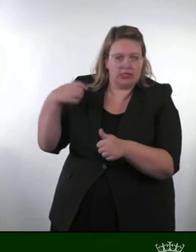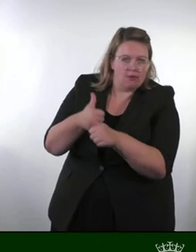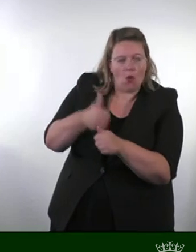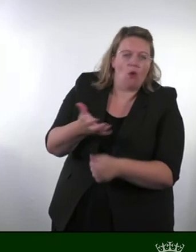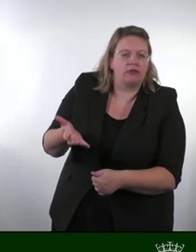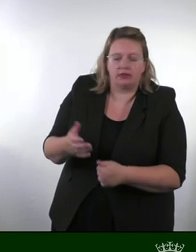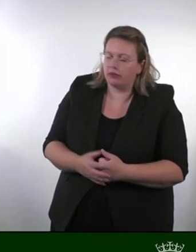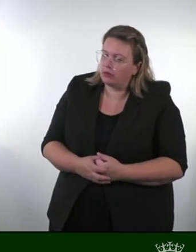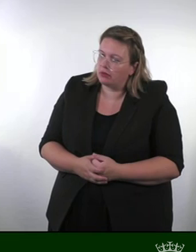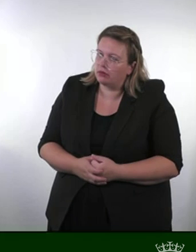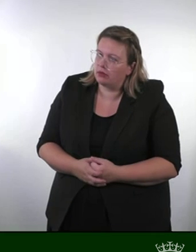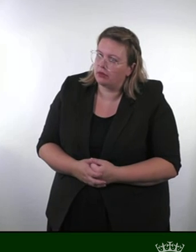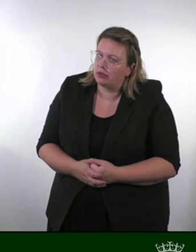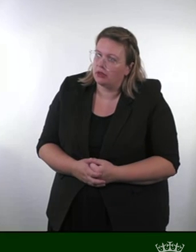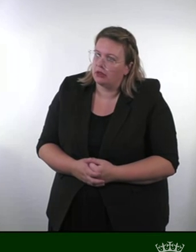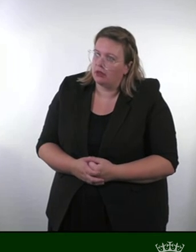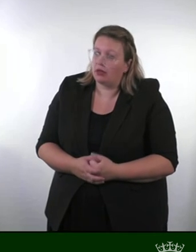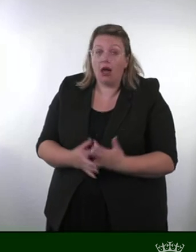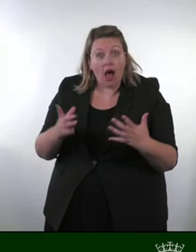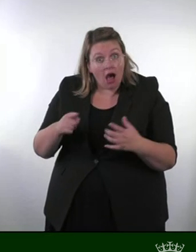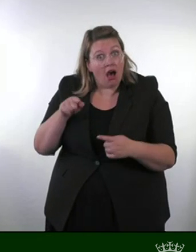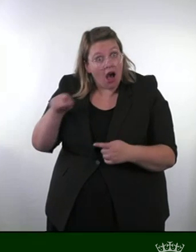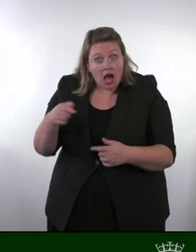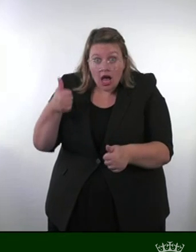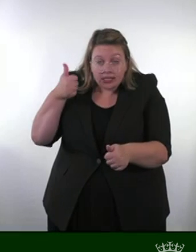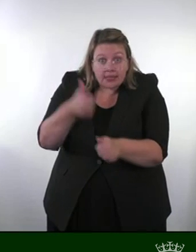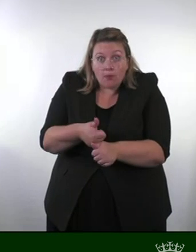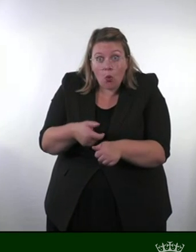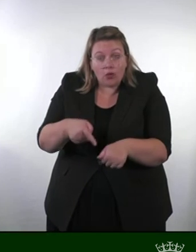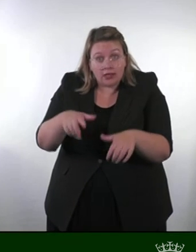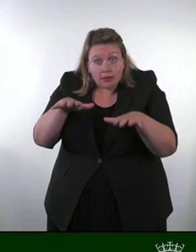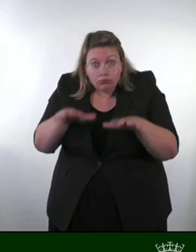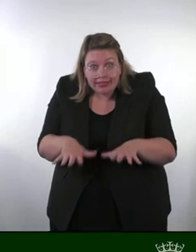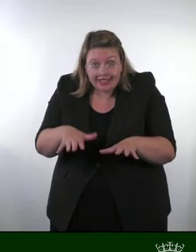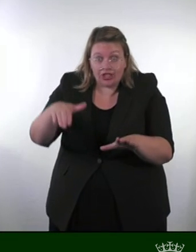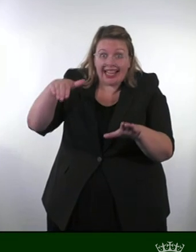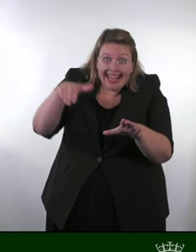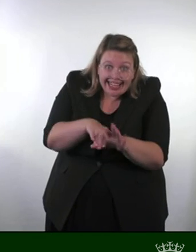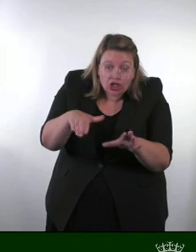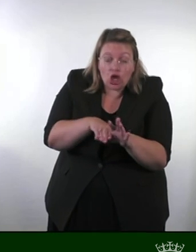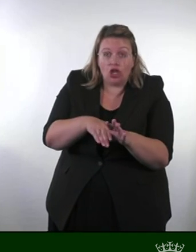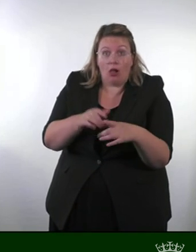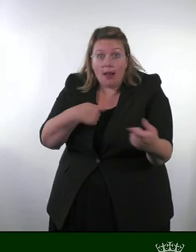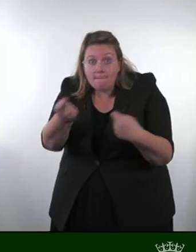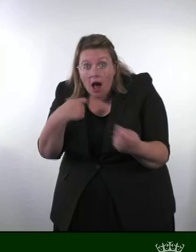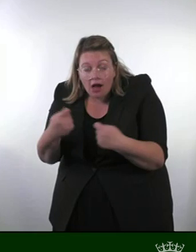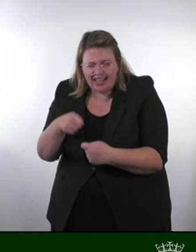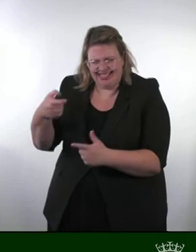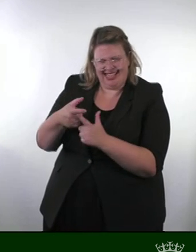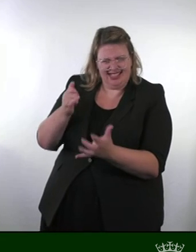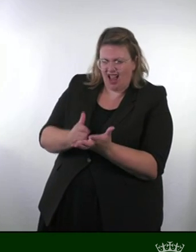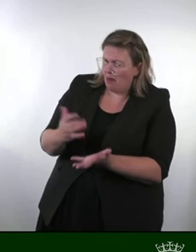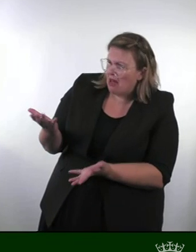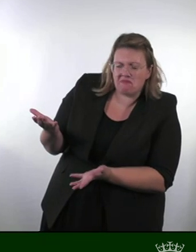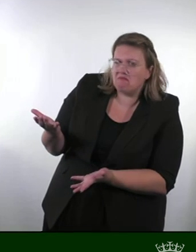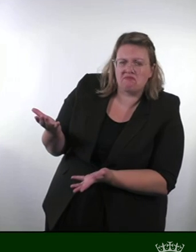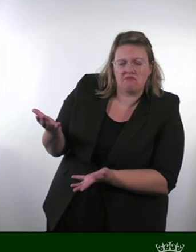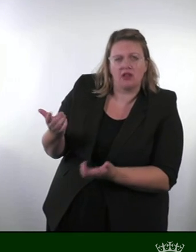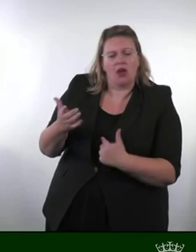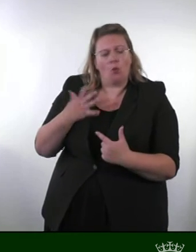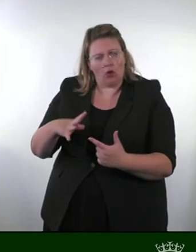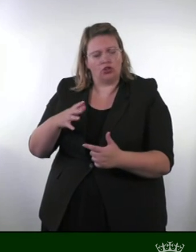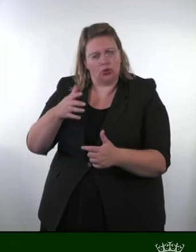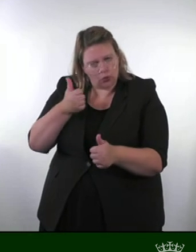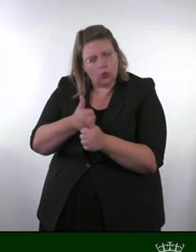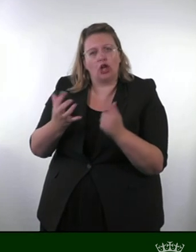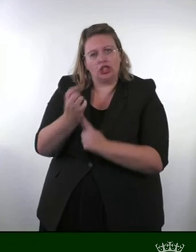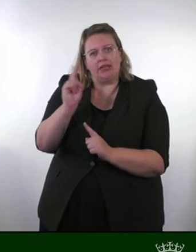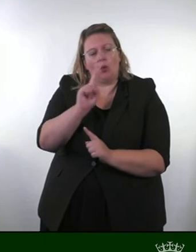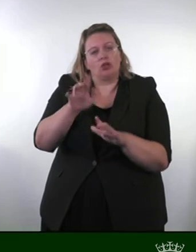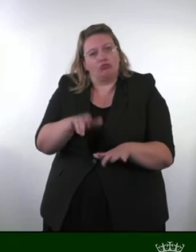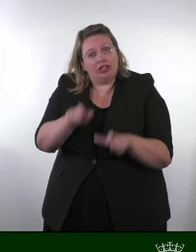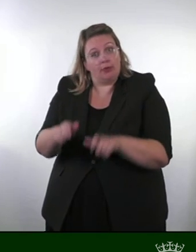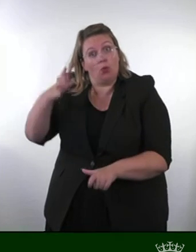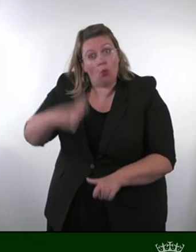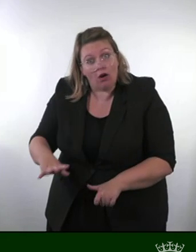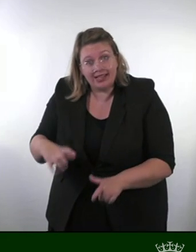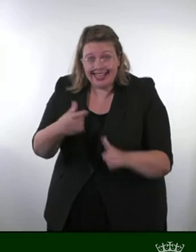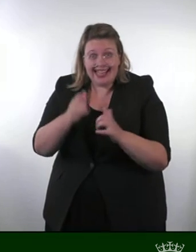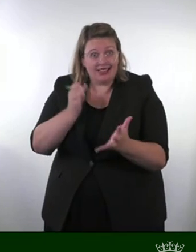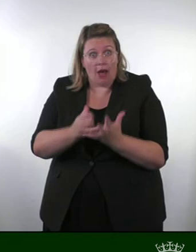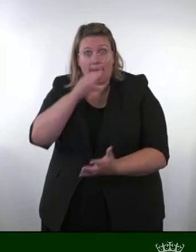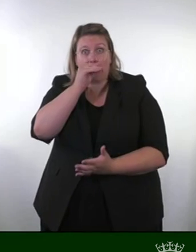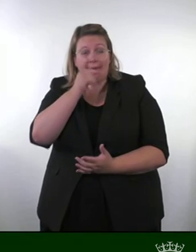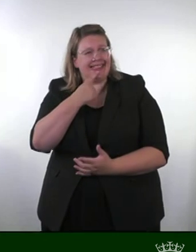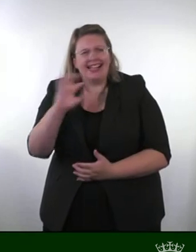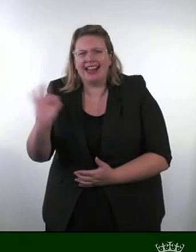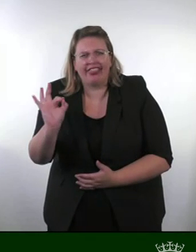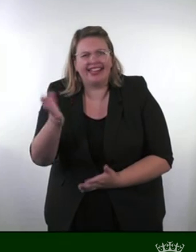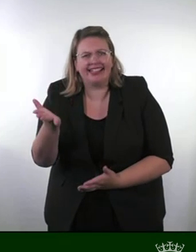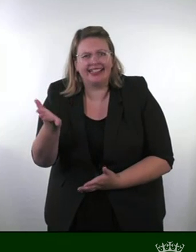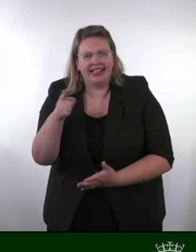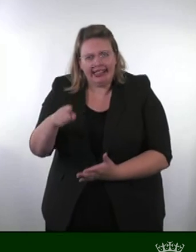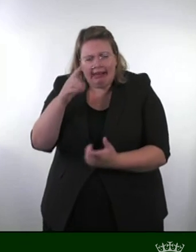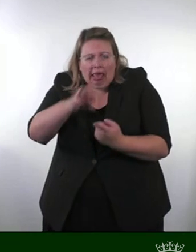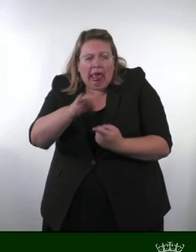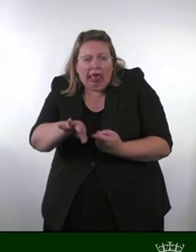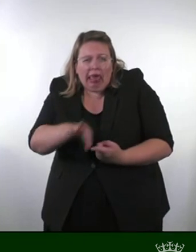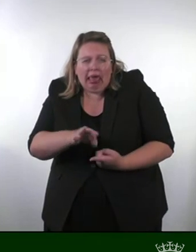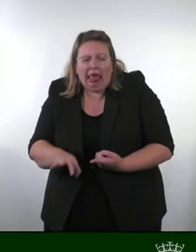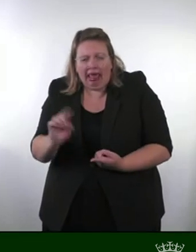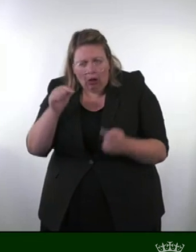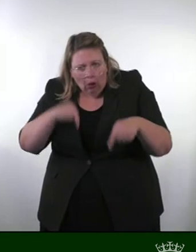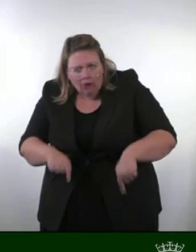When it comes, by the way, to sticking up for our UK internal market and for delivering on the will of the British people—one of the most important issues facing us today—he is totally silent on the Bill that obsesses the rest of his Back Benchers.